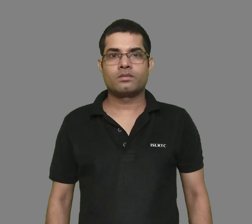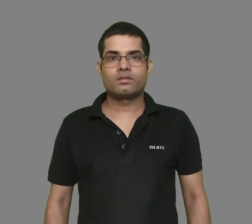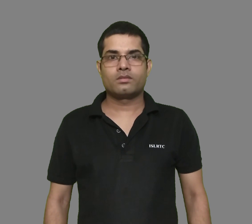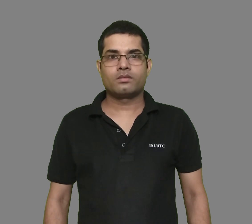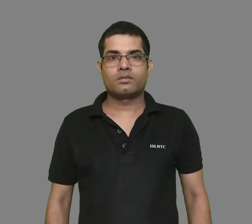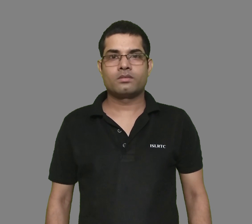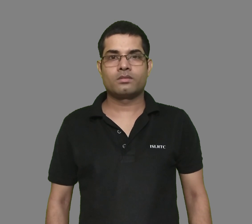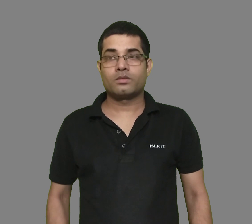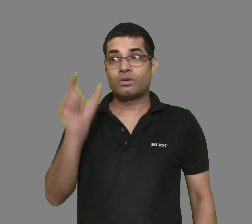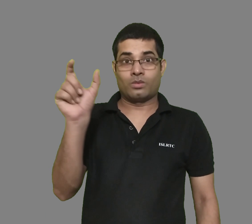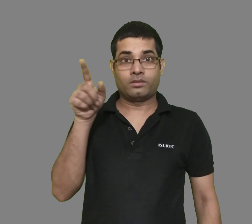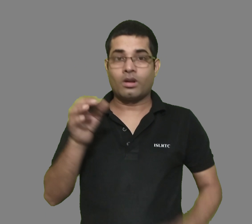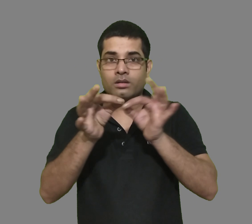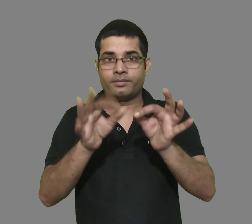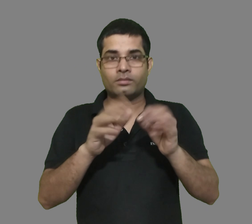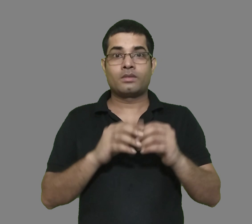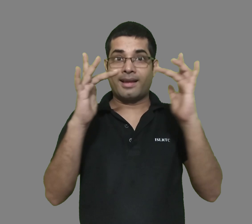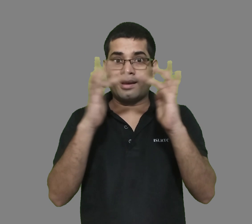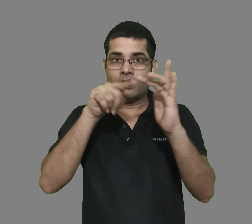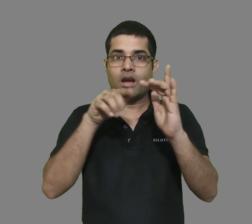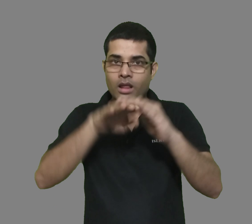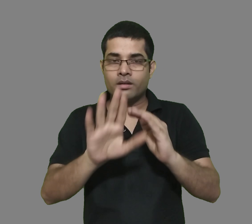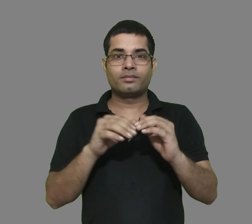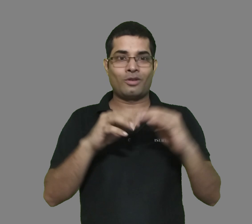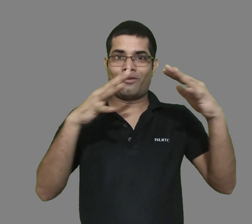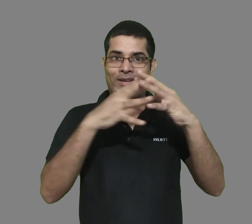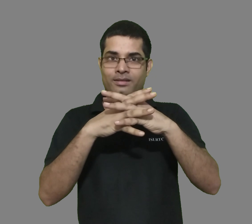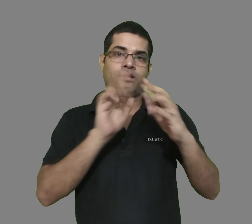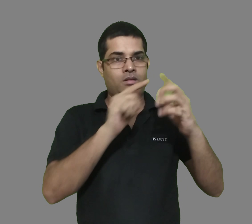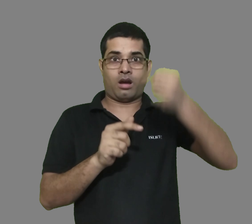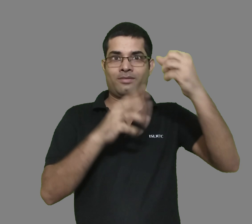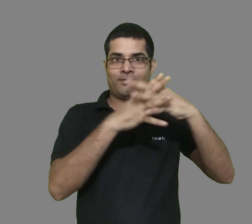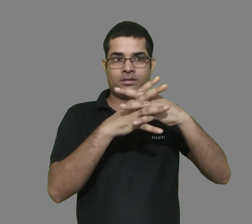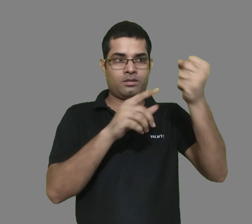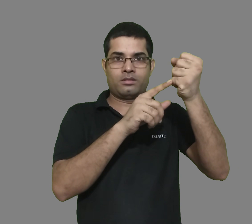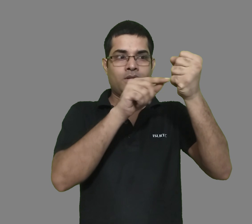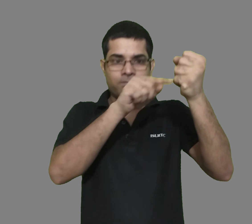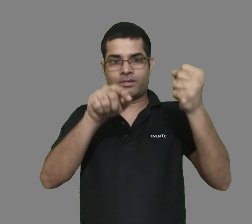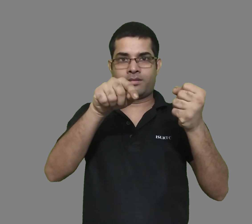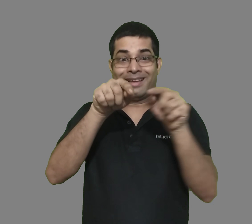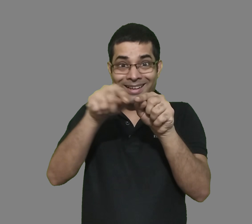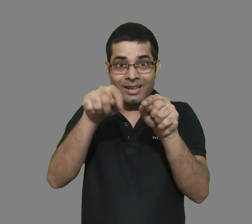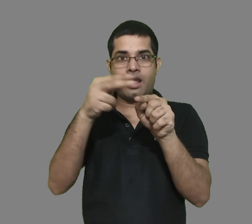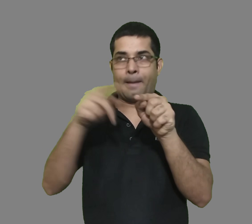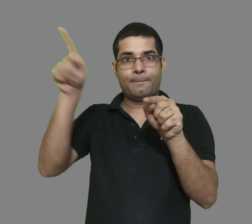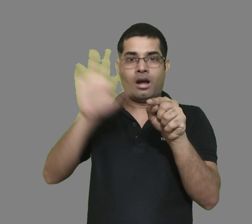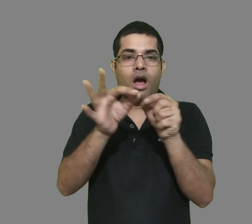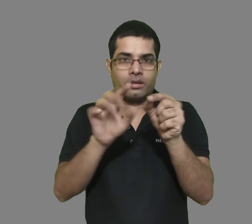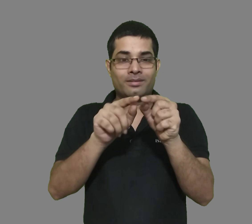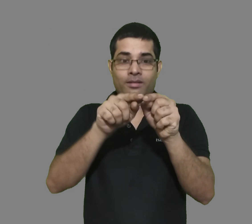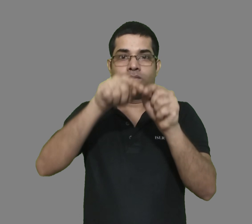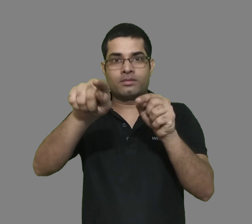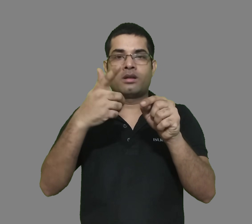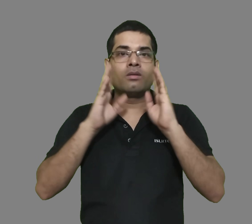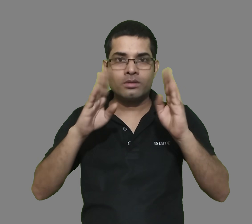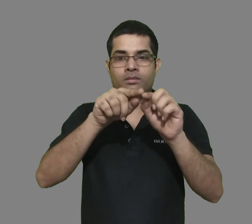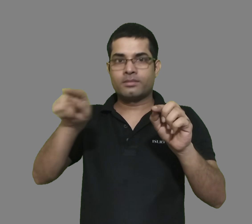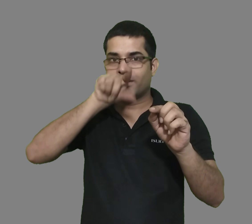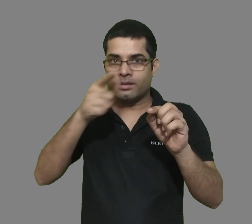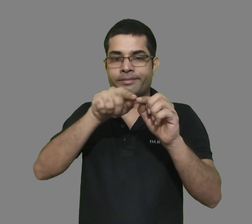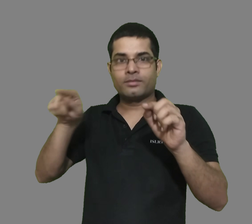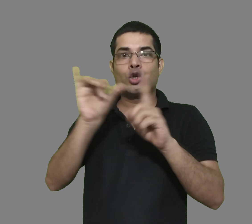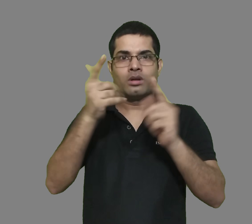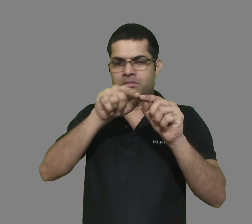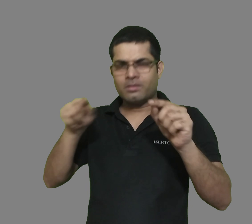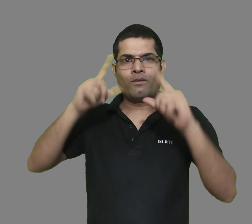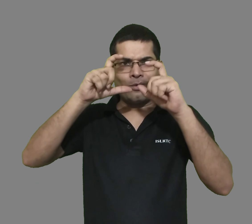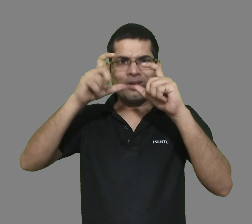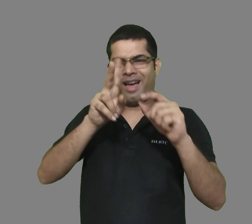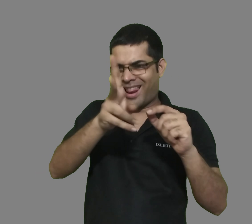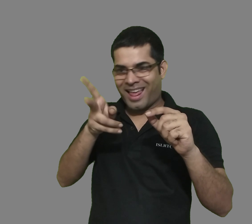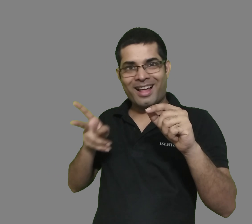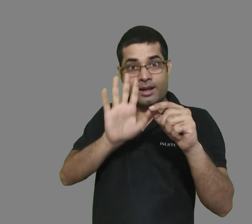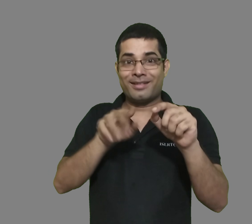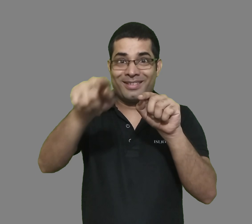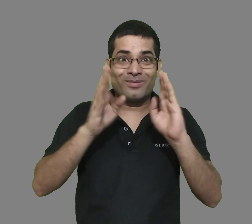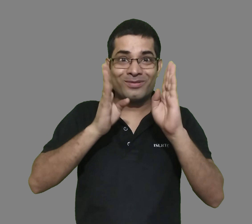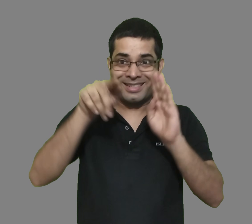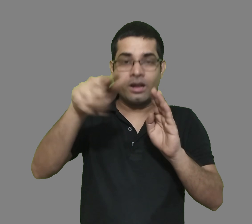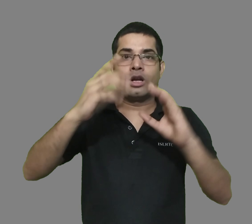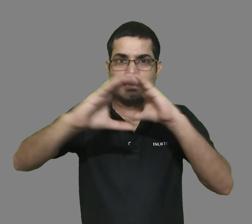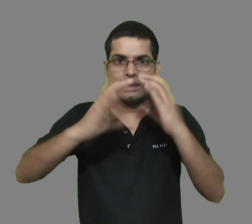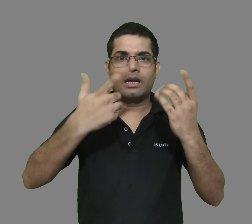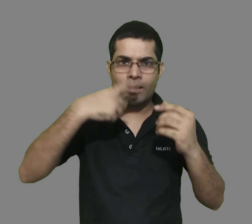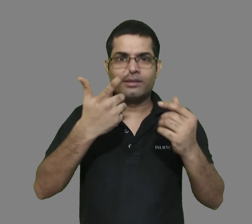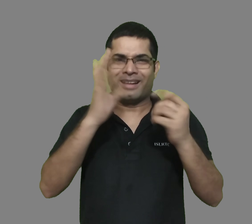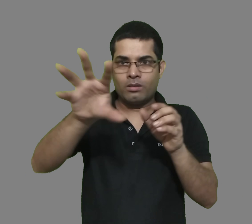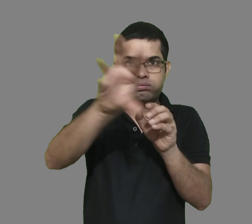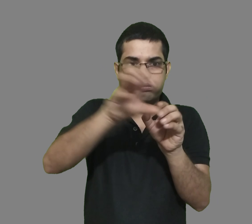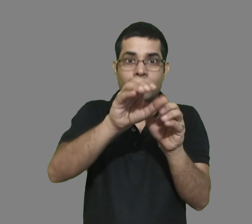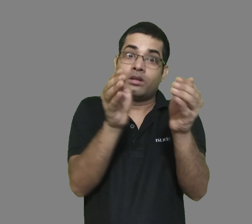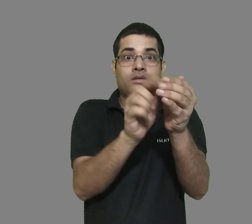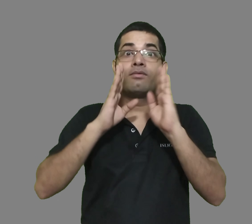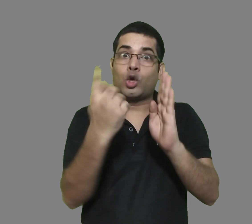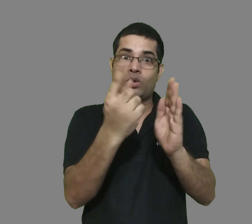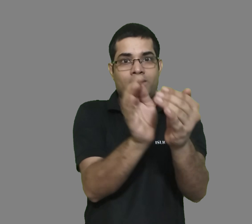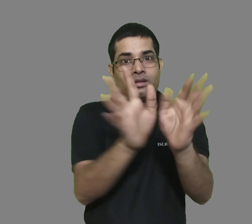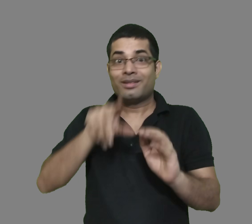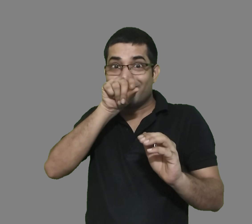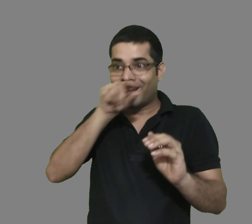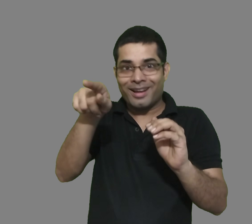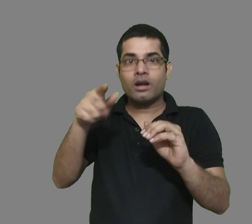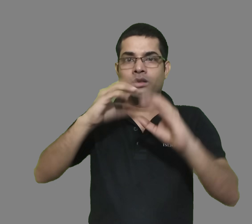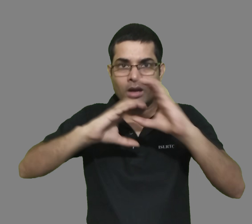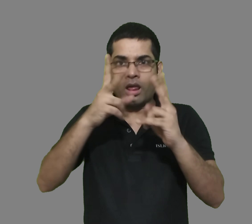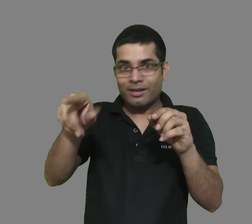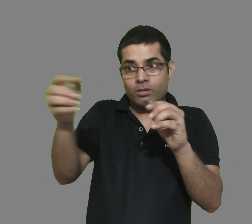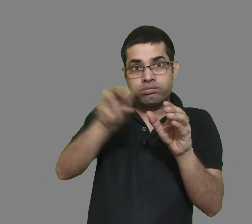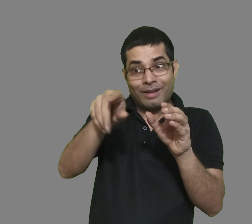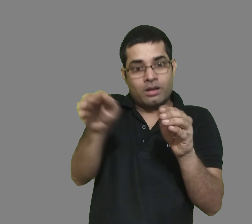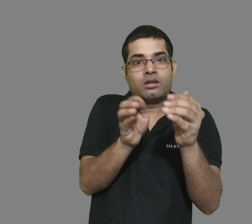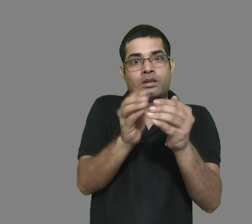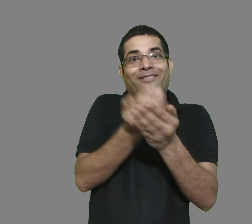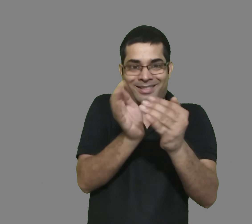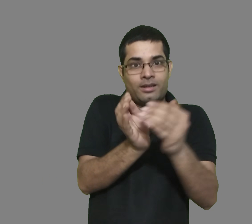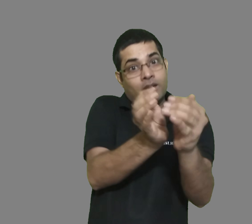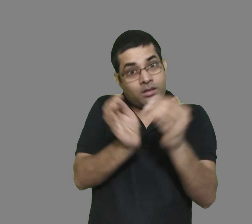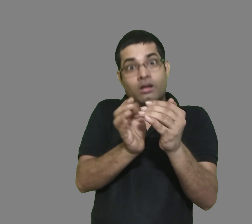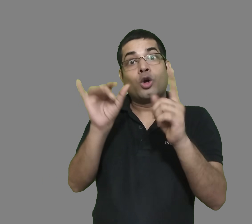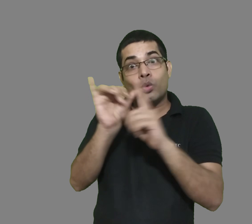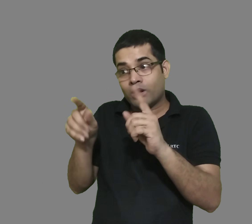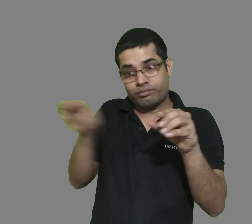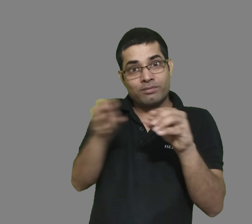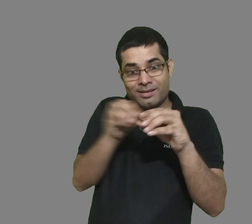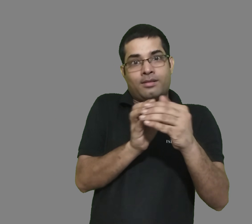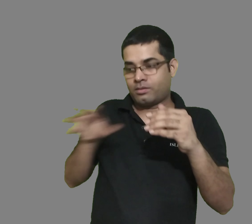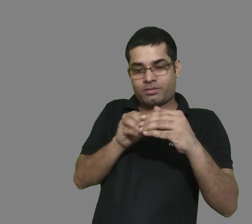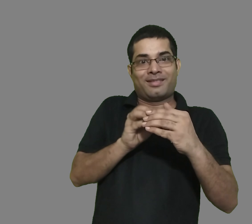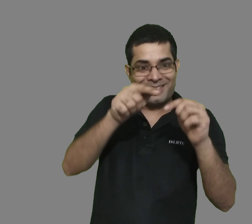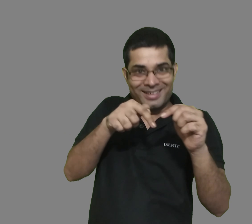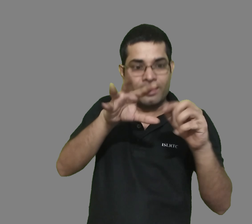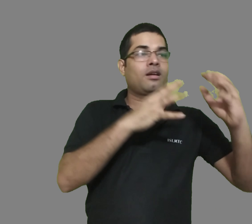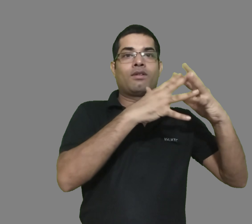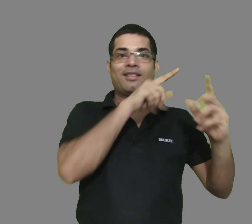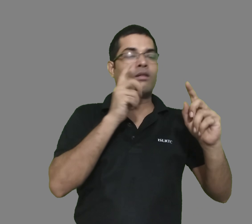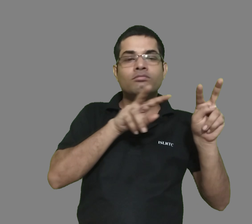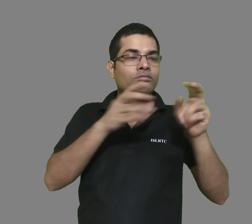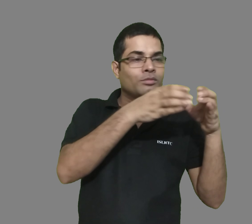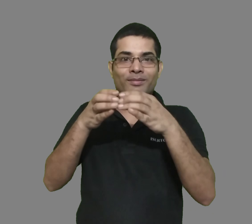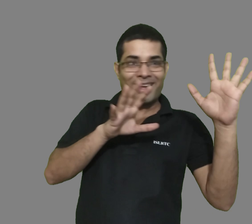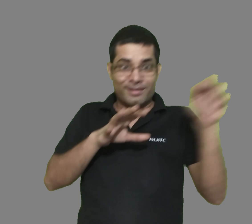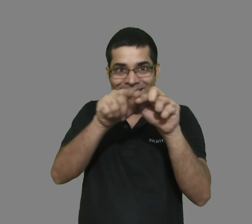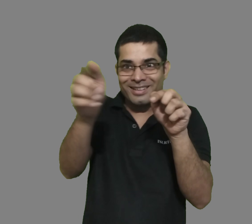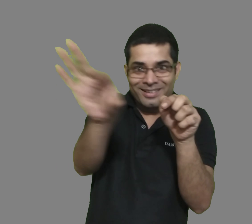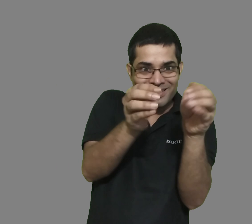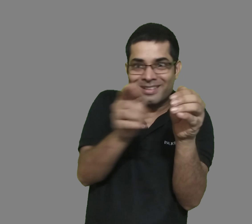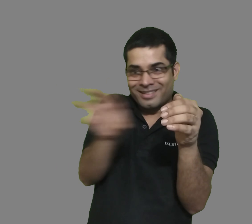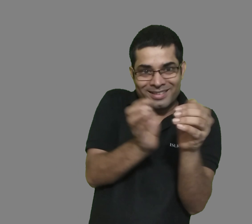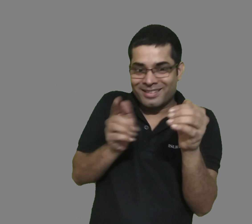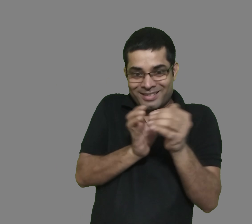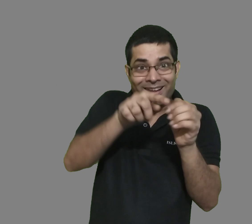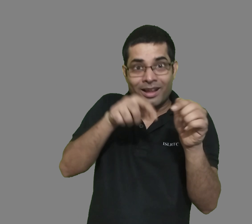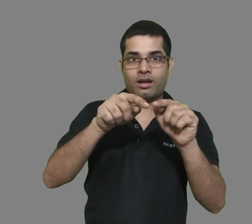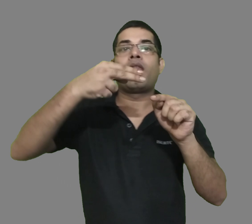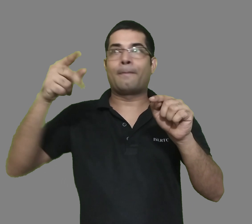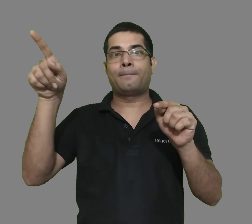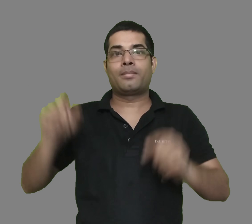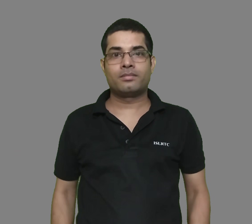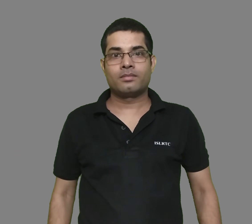Data Layer